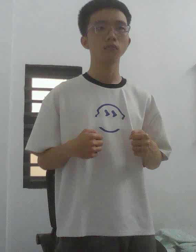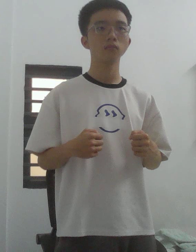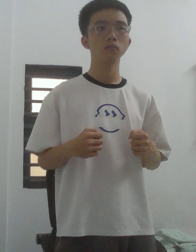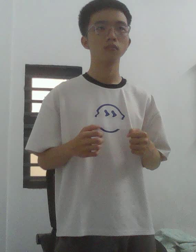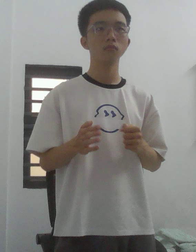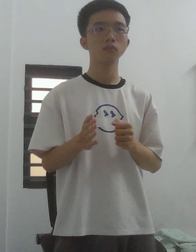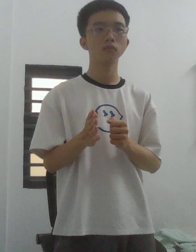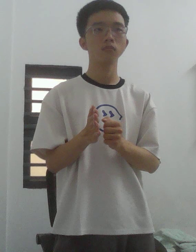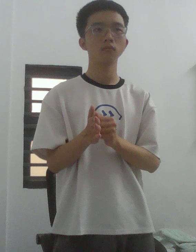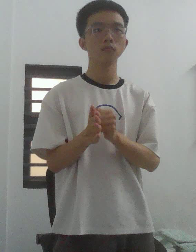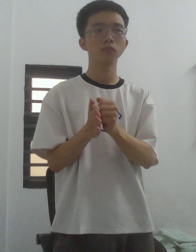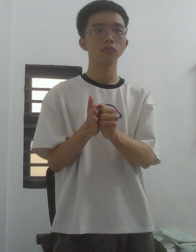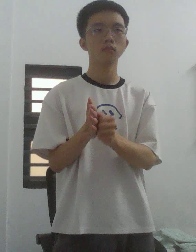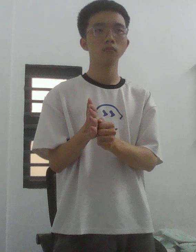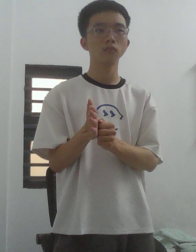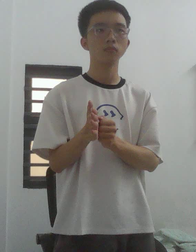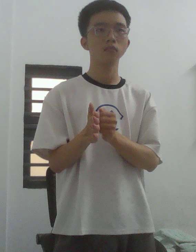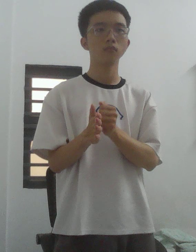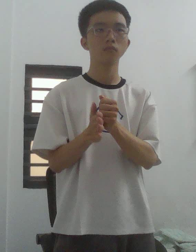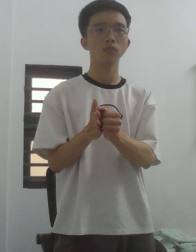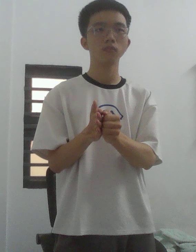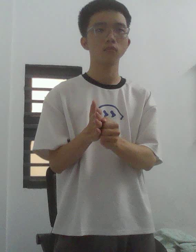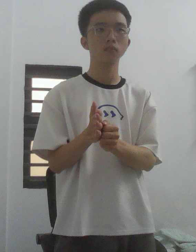thang